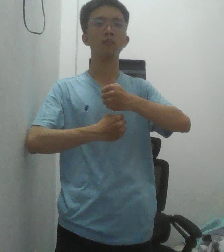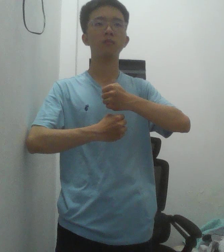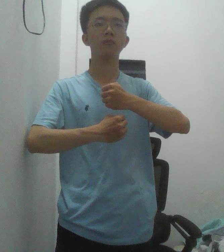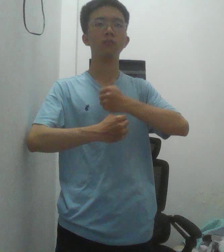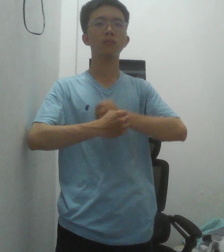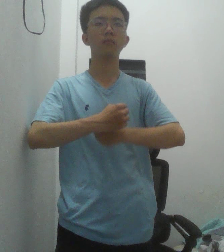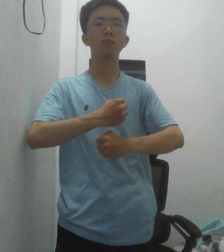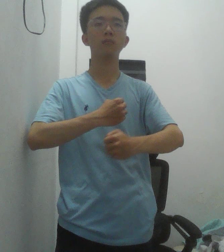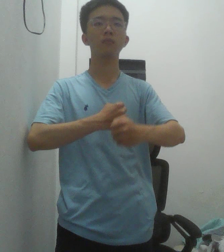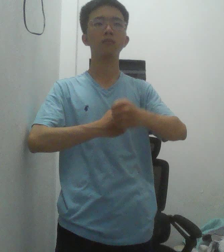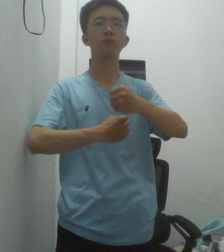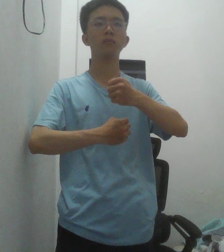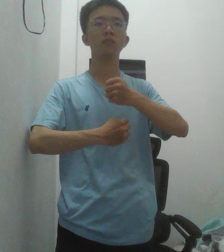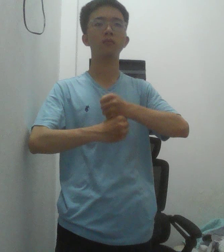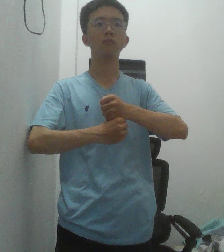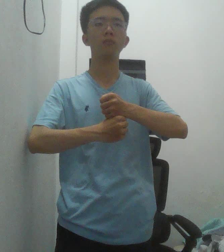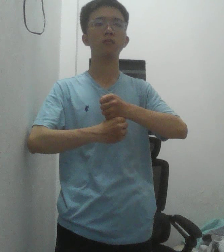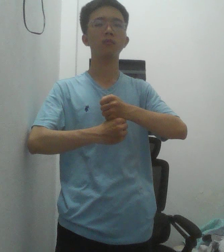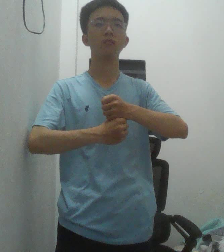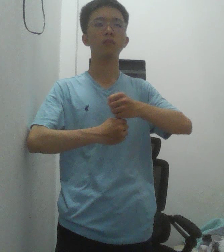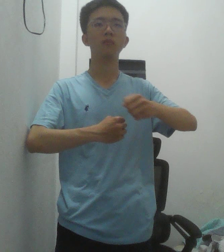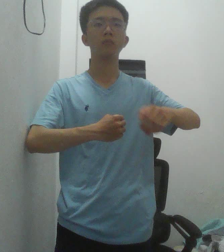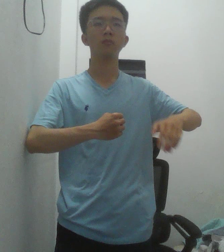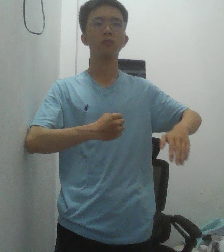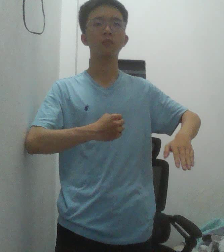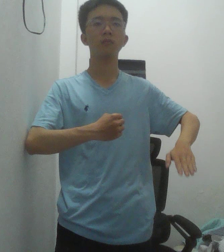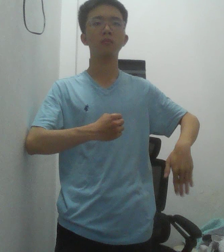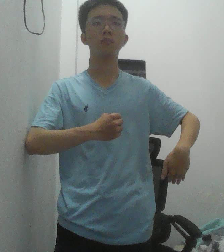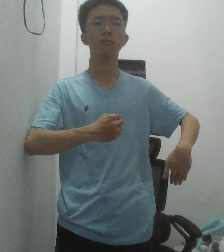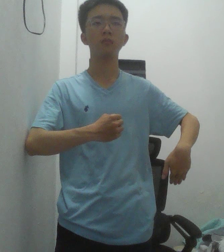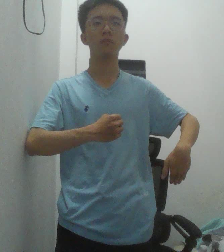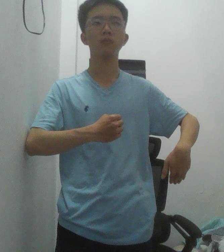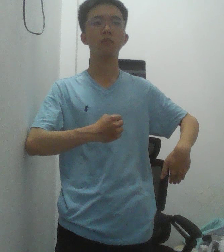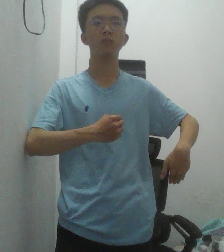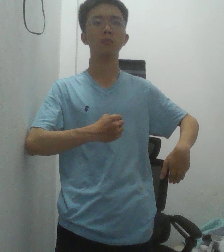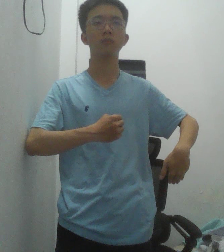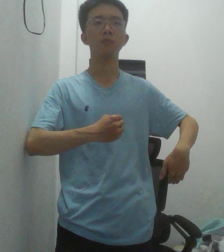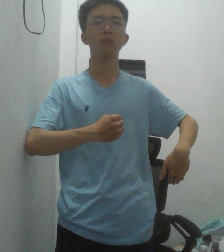nam sau